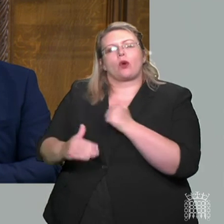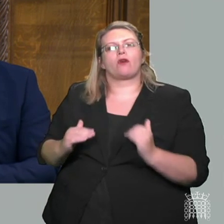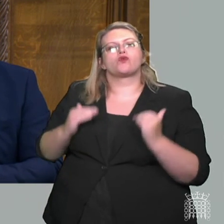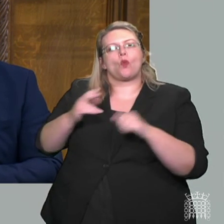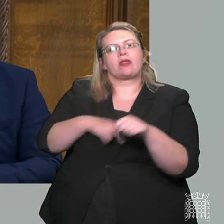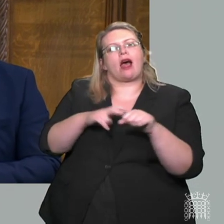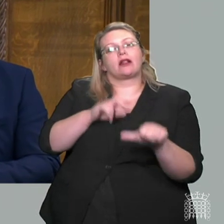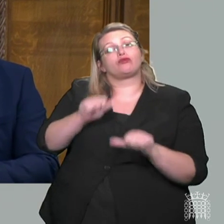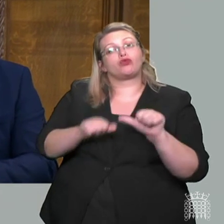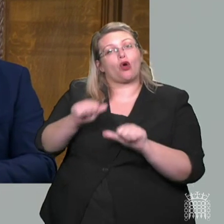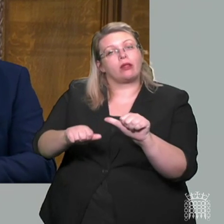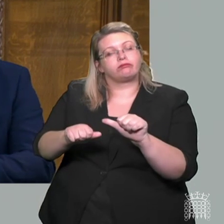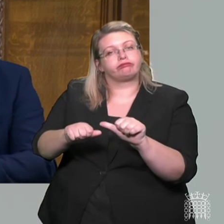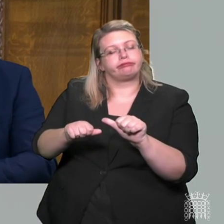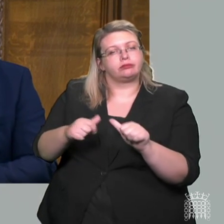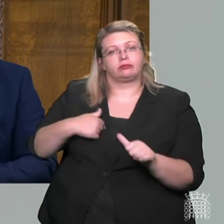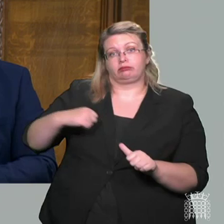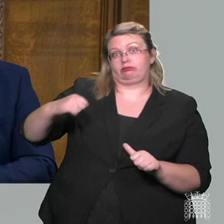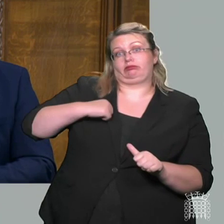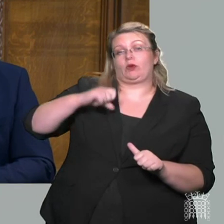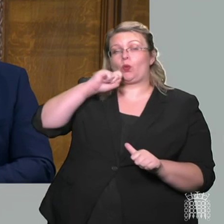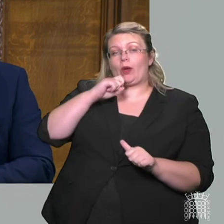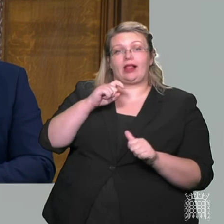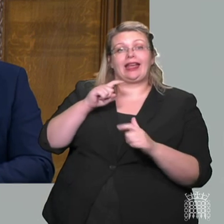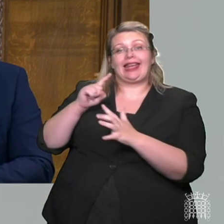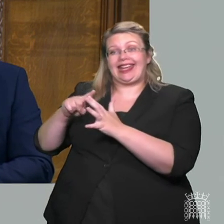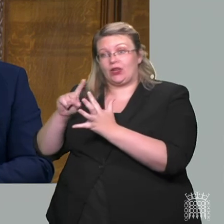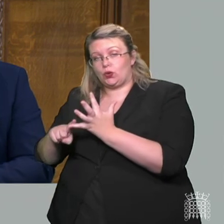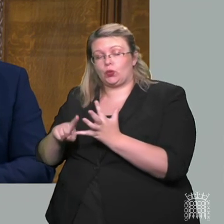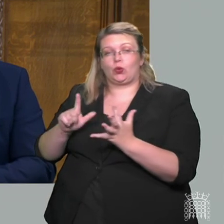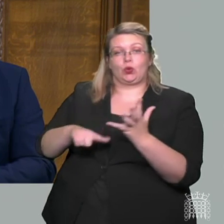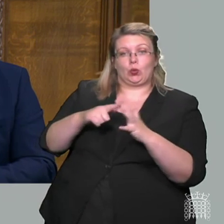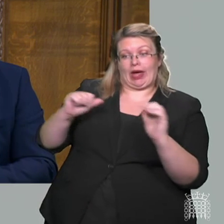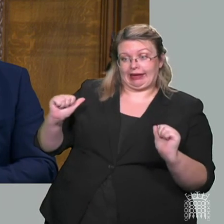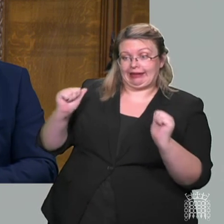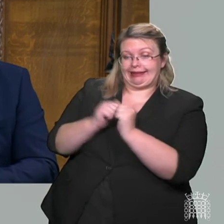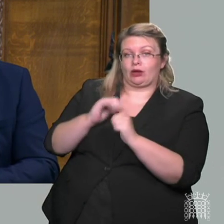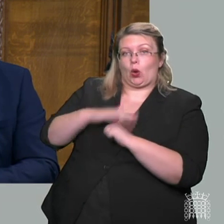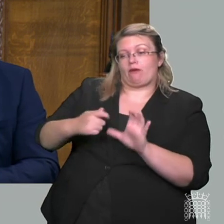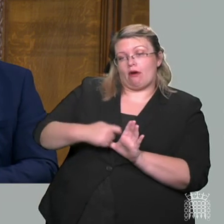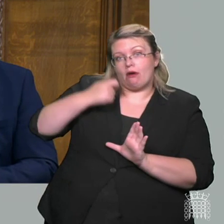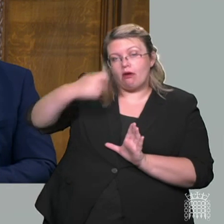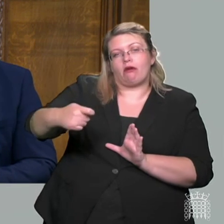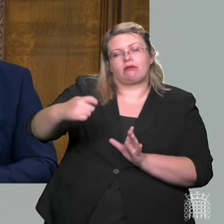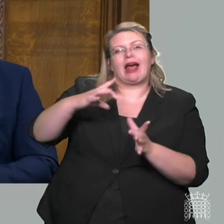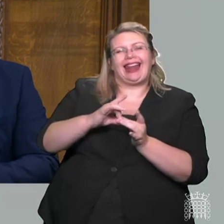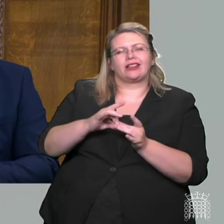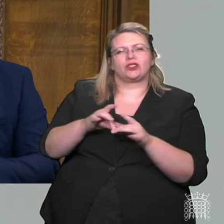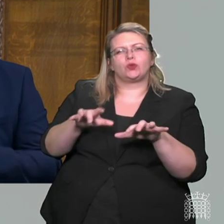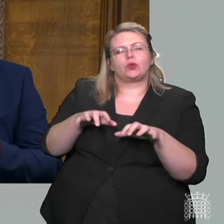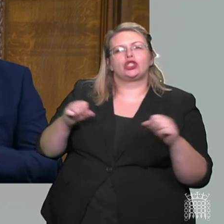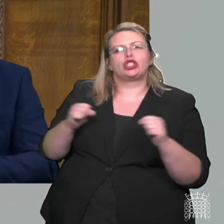Later today we are also expecting a joint EU-UK agreement in relation to the extension of the grace periods around chilled meats.